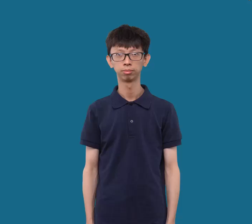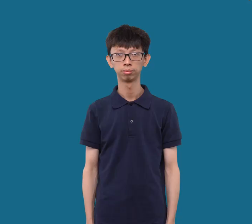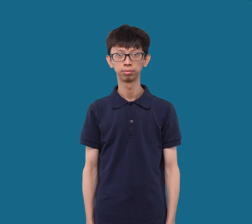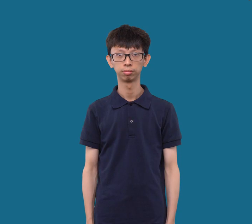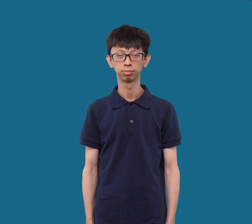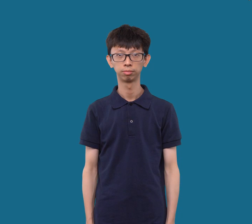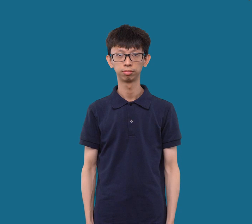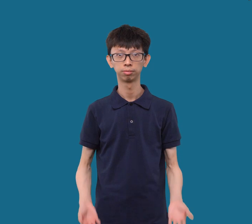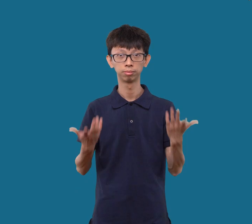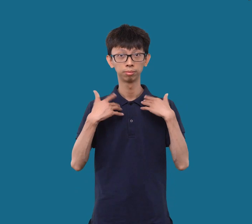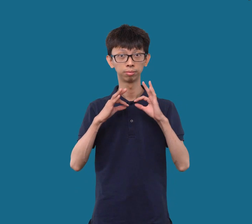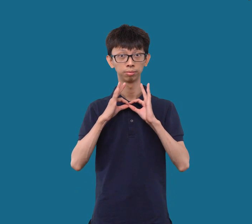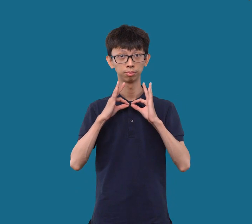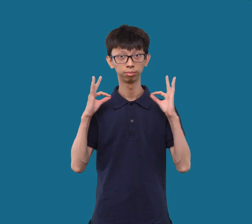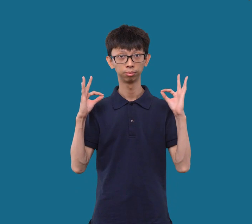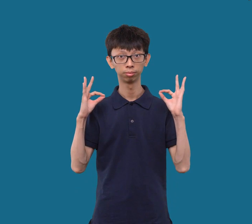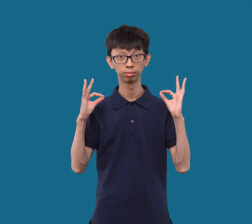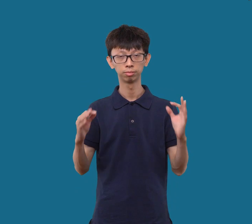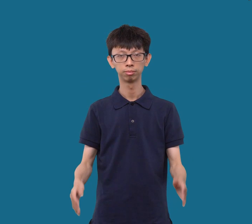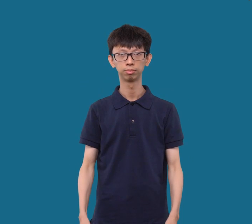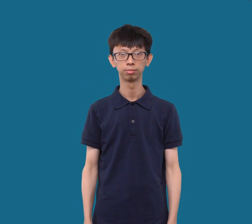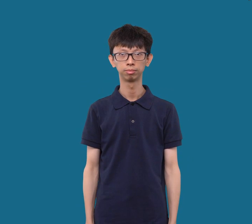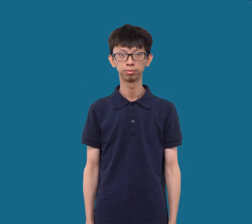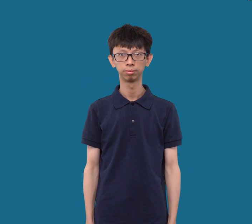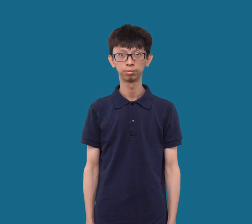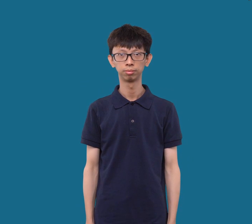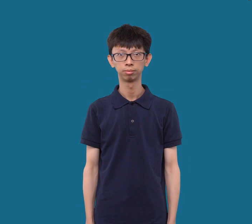khăn quàng đỏ